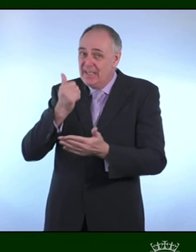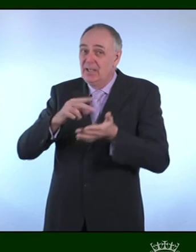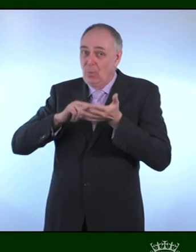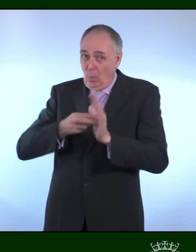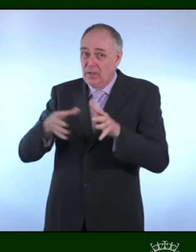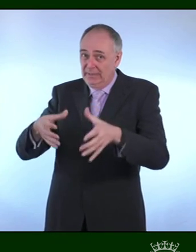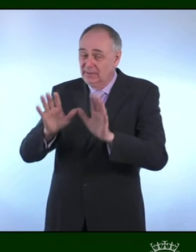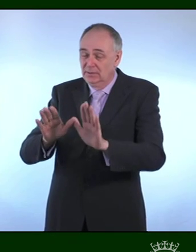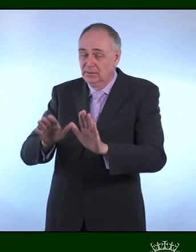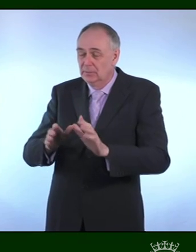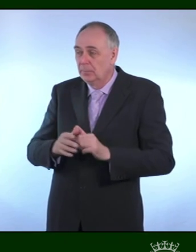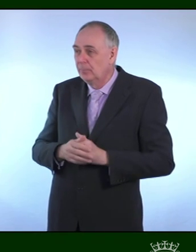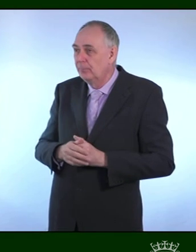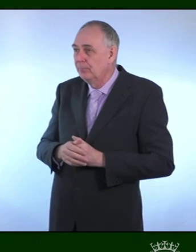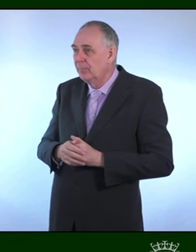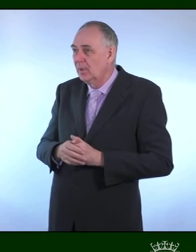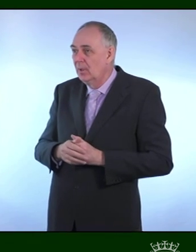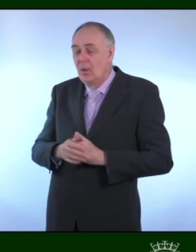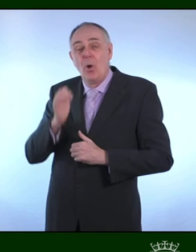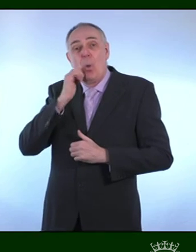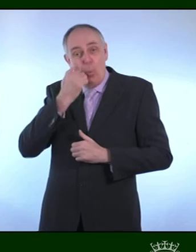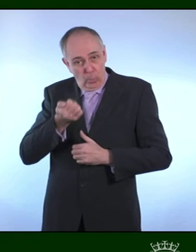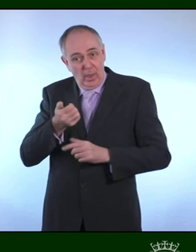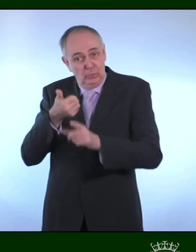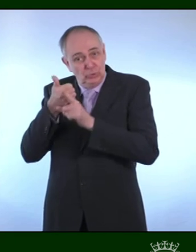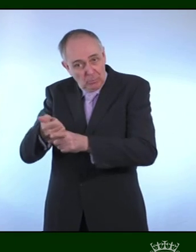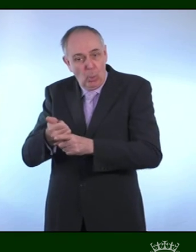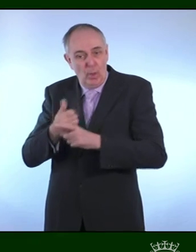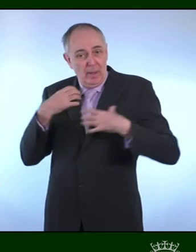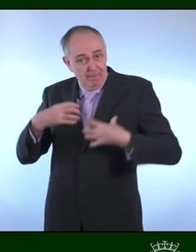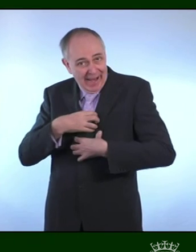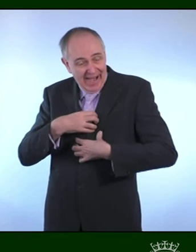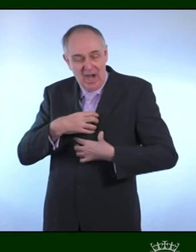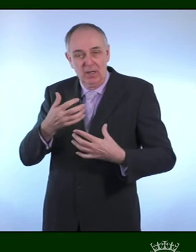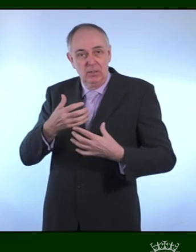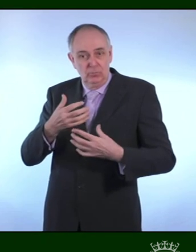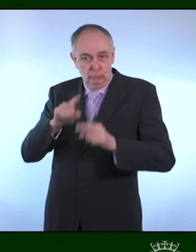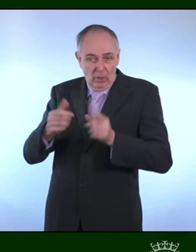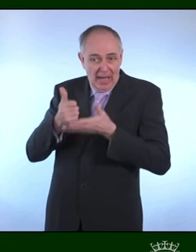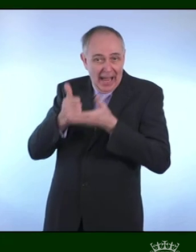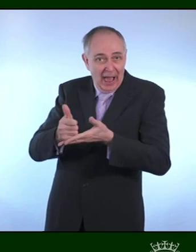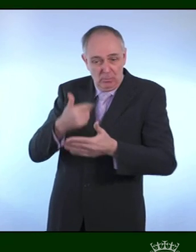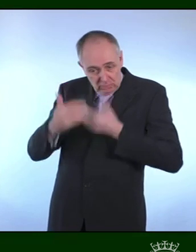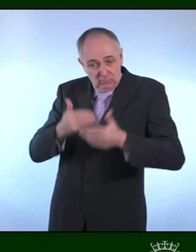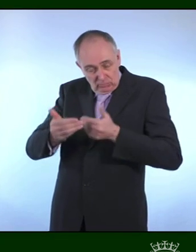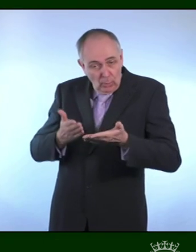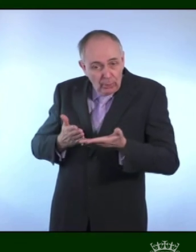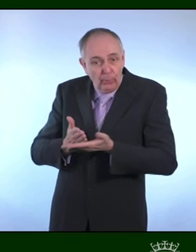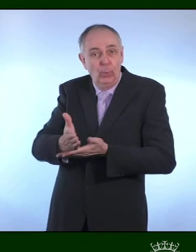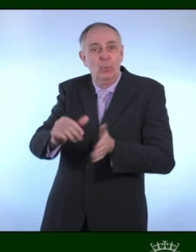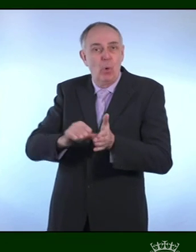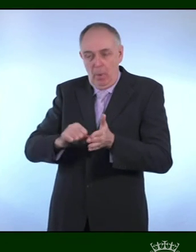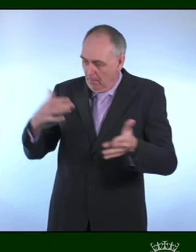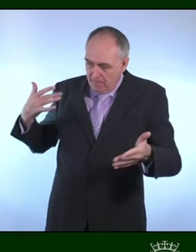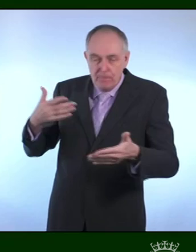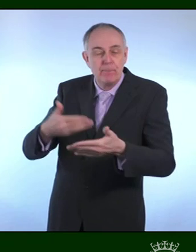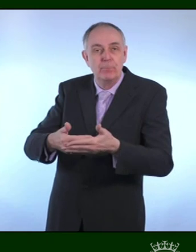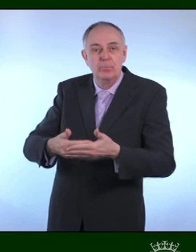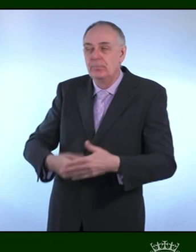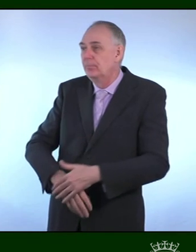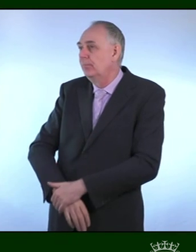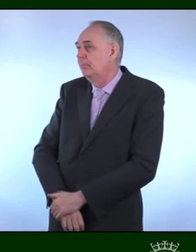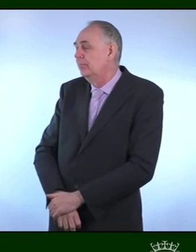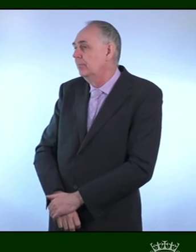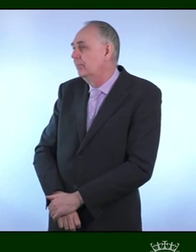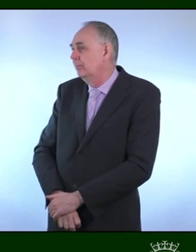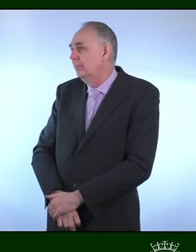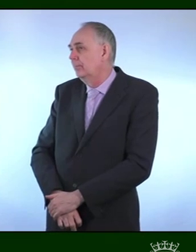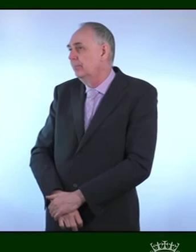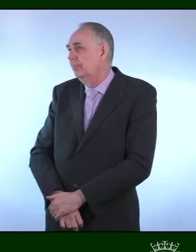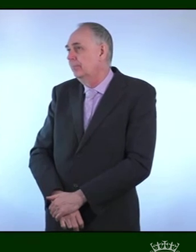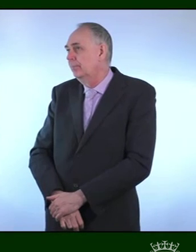We will give the Mayor every support we can to help him through what seem to me to be his current logistical difficulties.